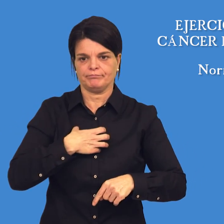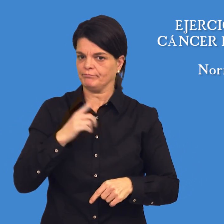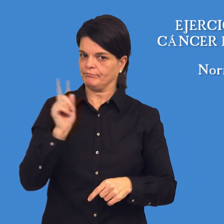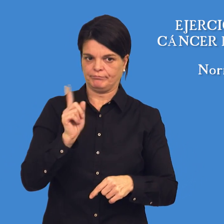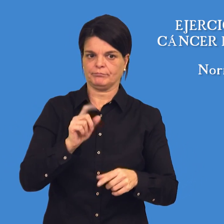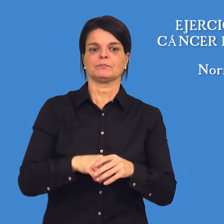no